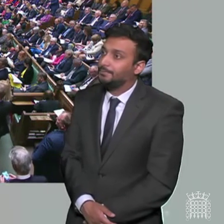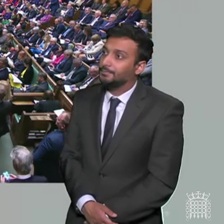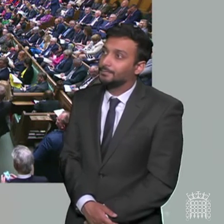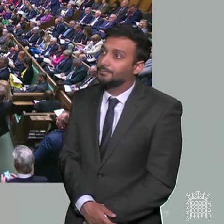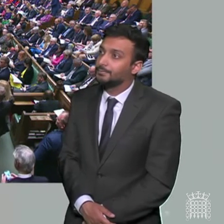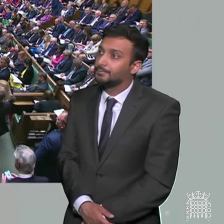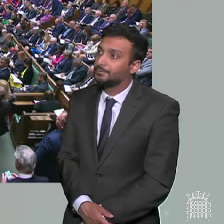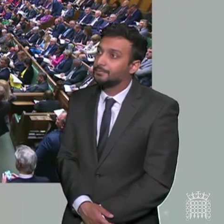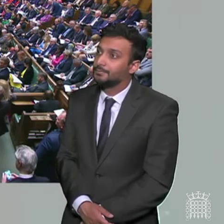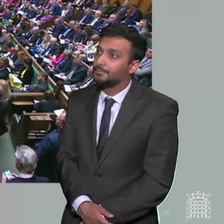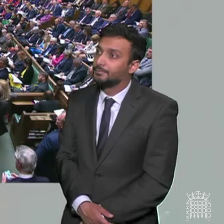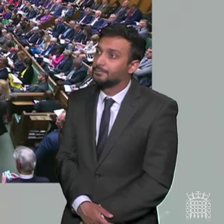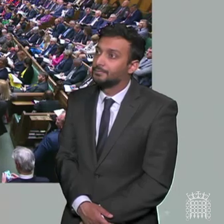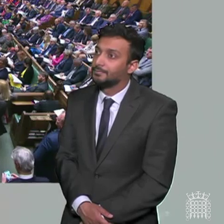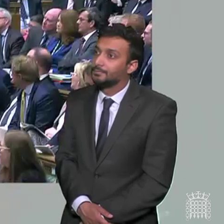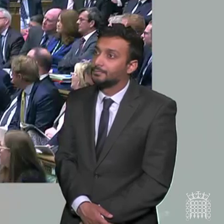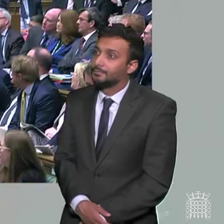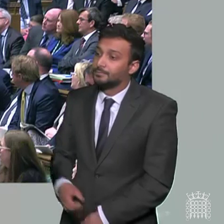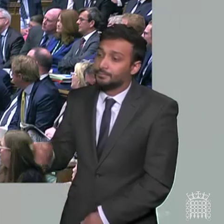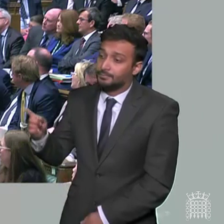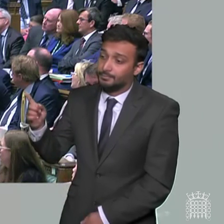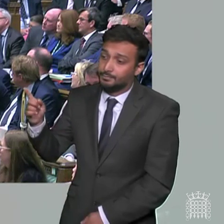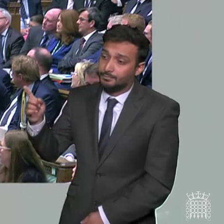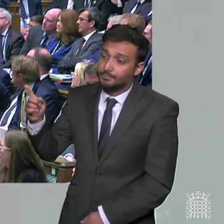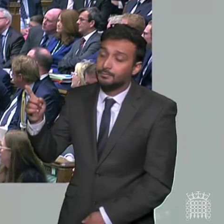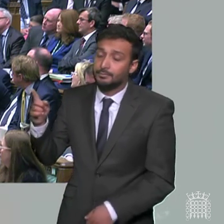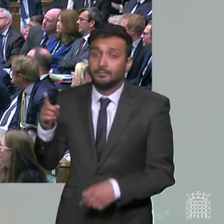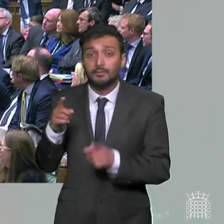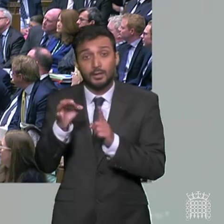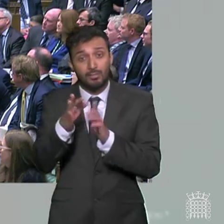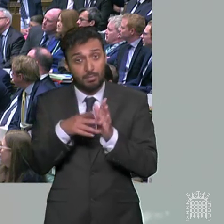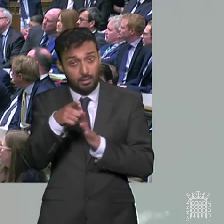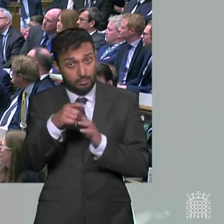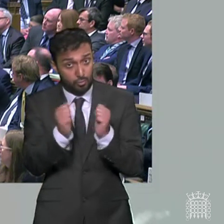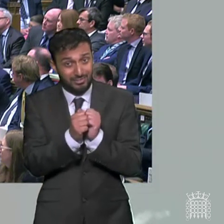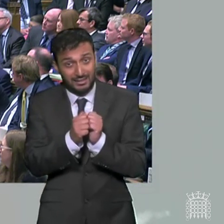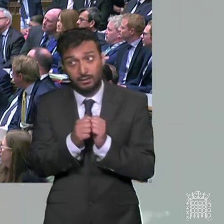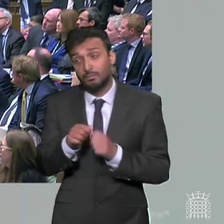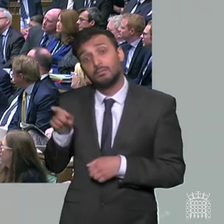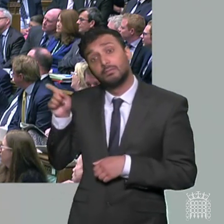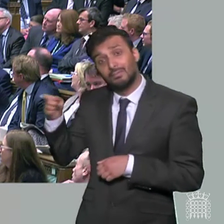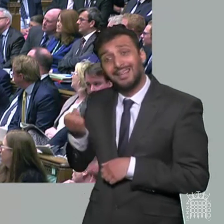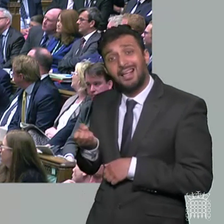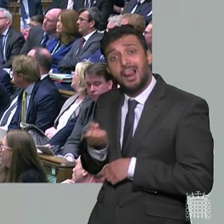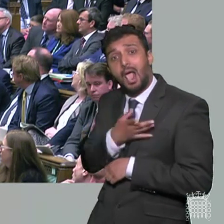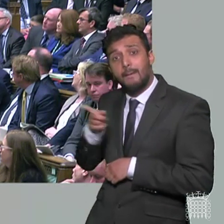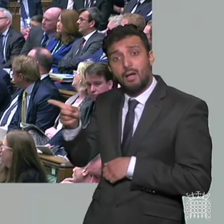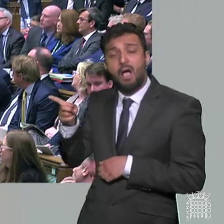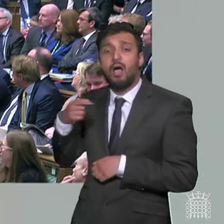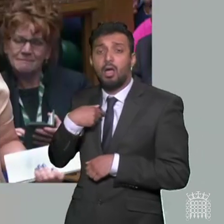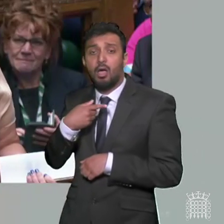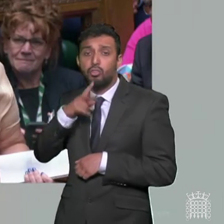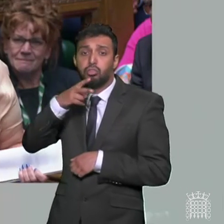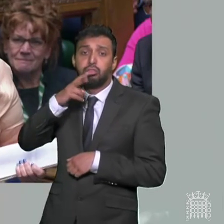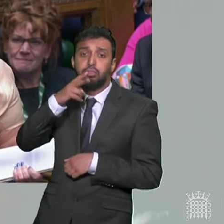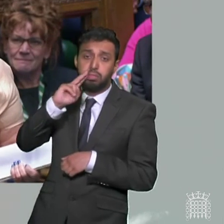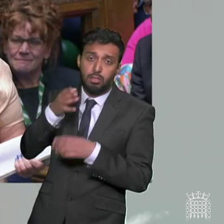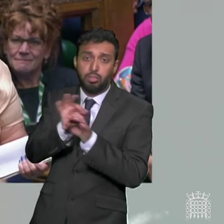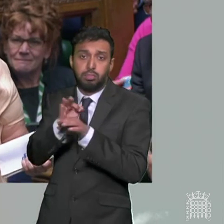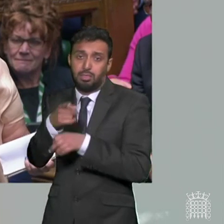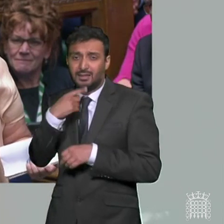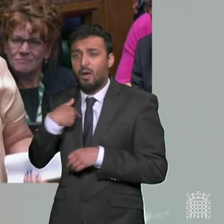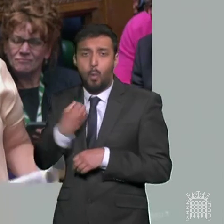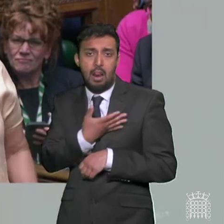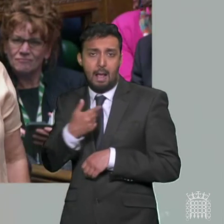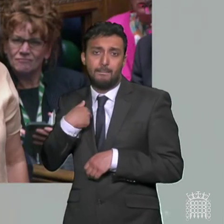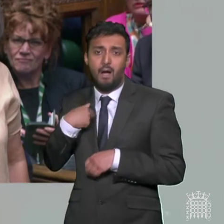Does the Prime Minister agree that when the Leader of the Opposition spins his myth of a low tax Labour party, he clearly needs a memory jog?